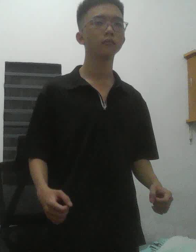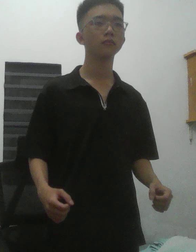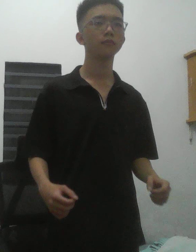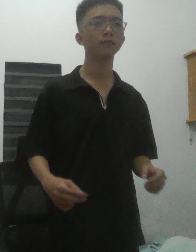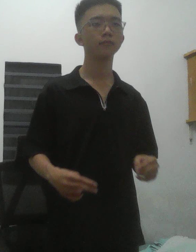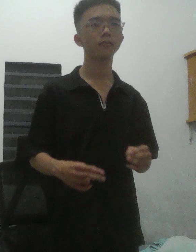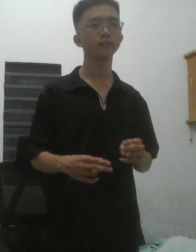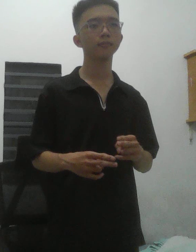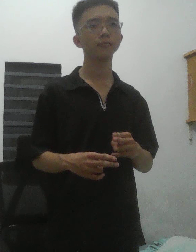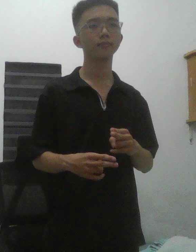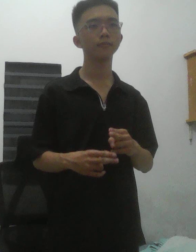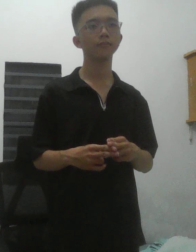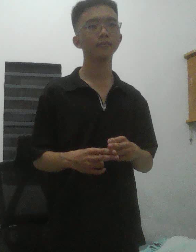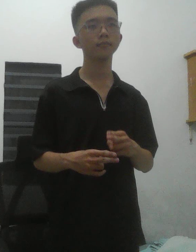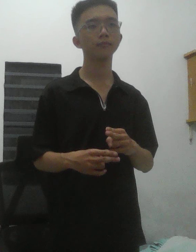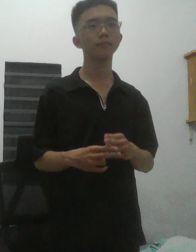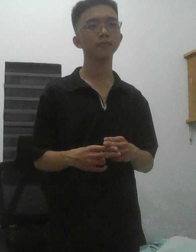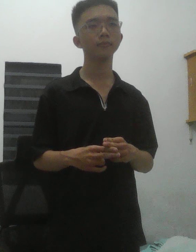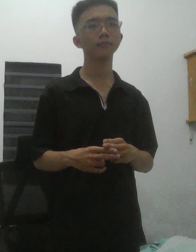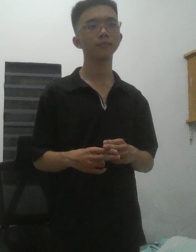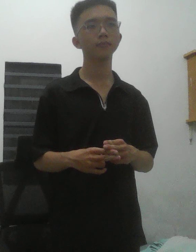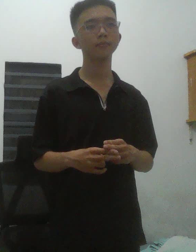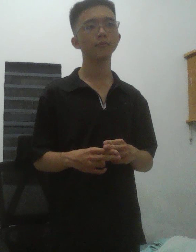ten